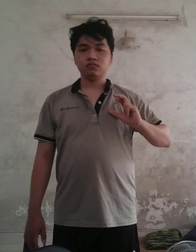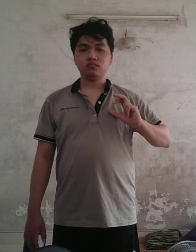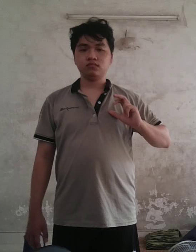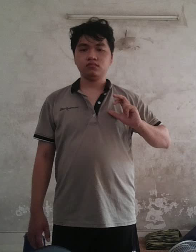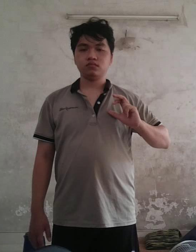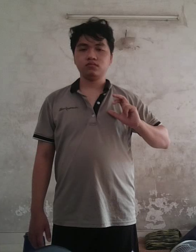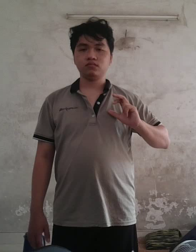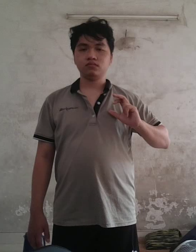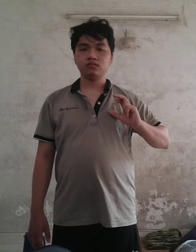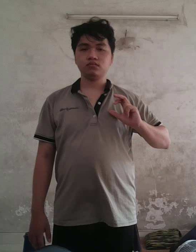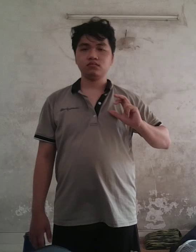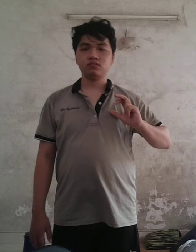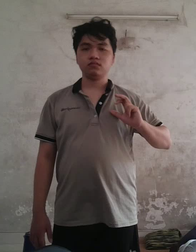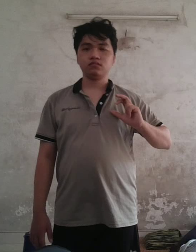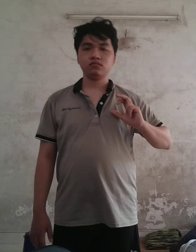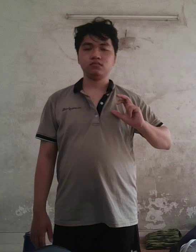giau co